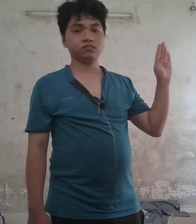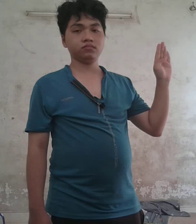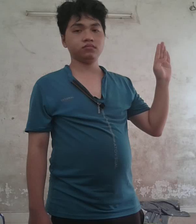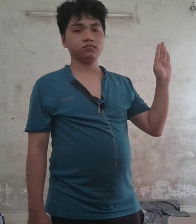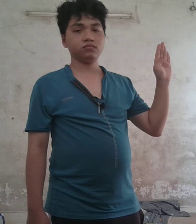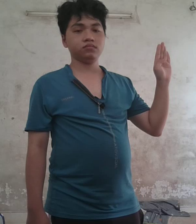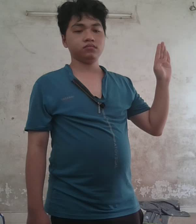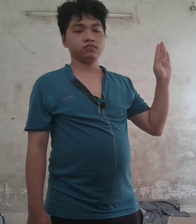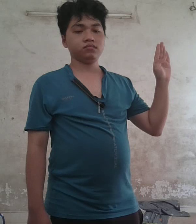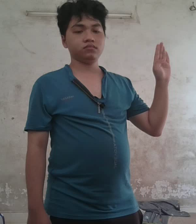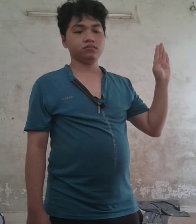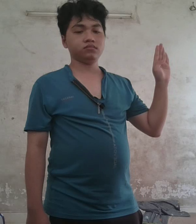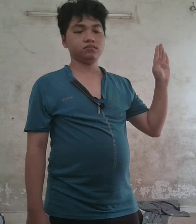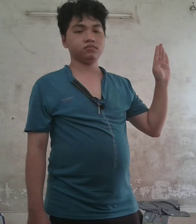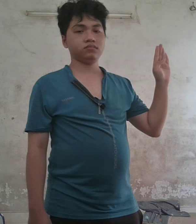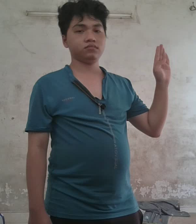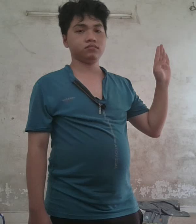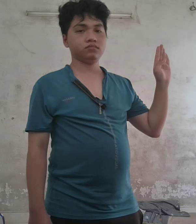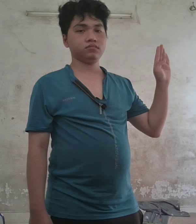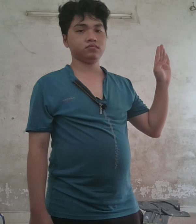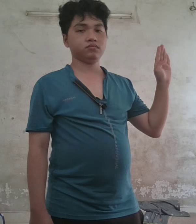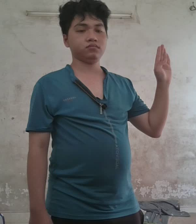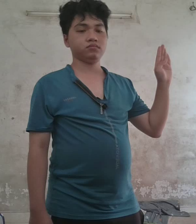b